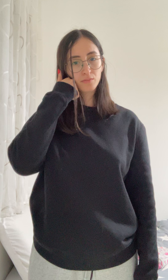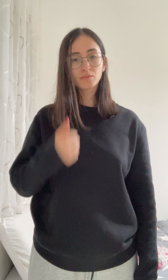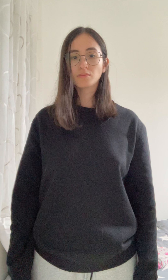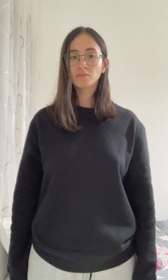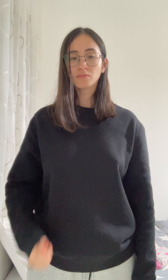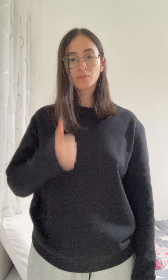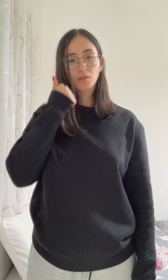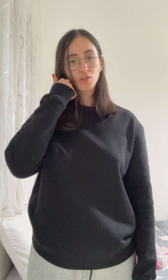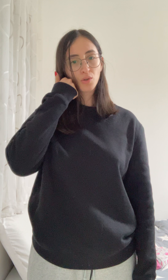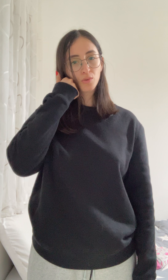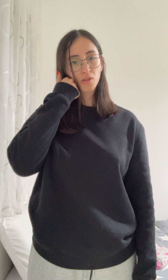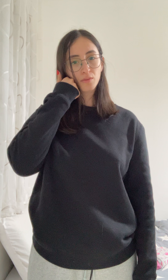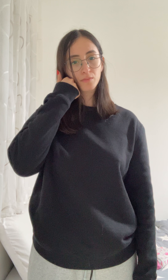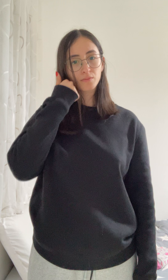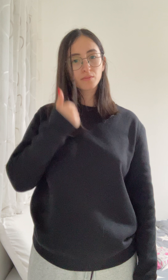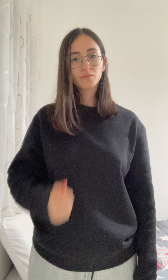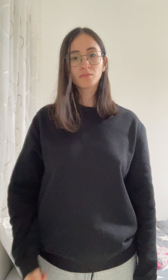שירותים